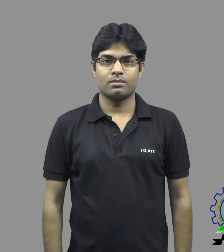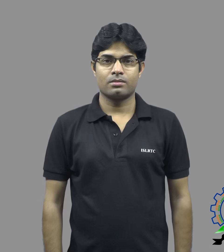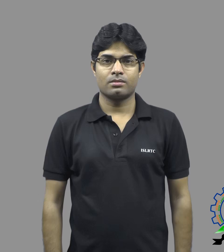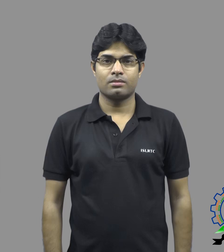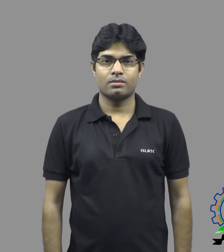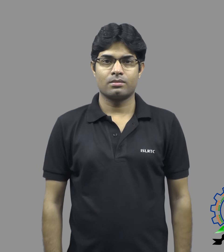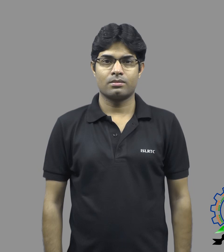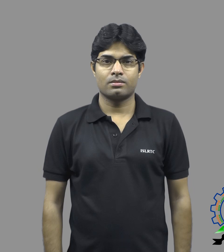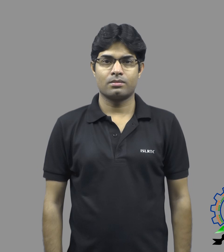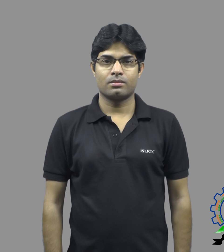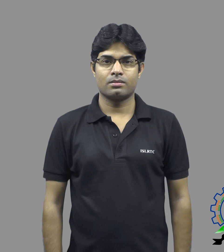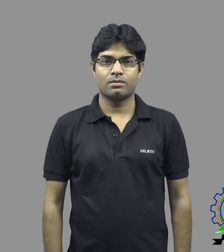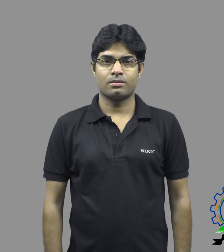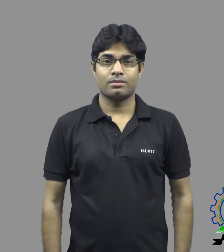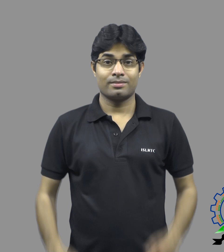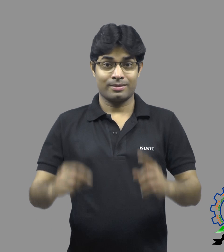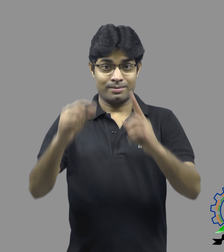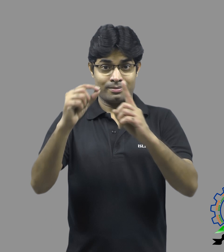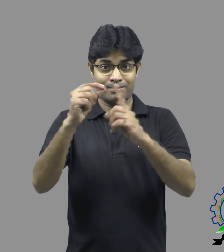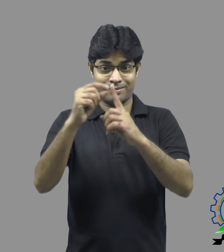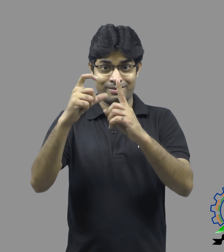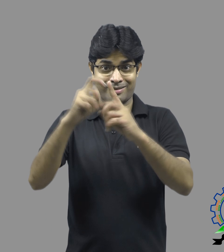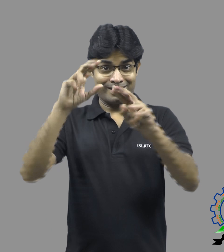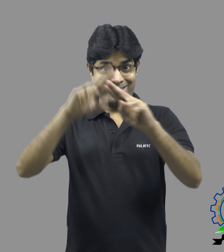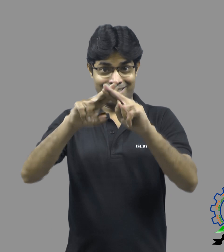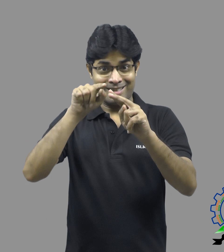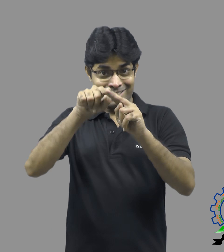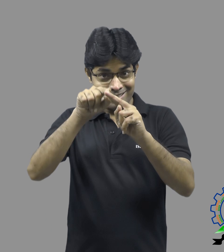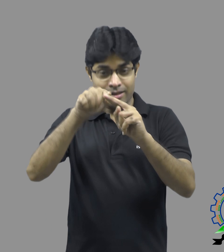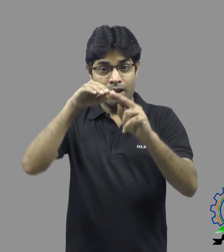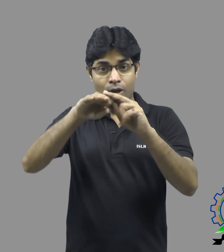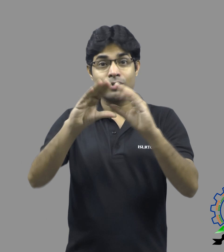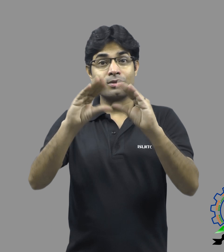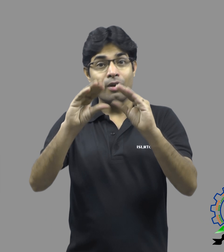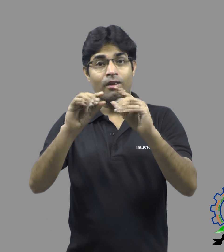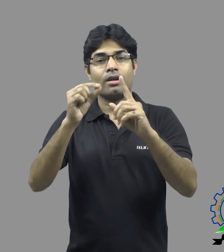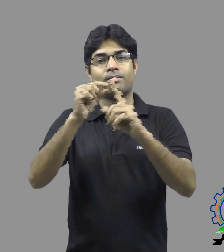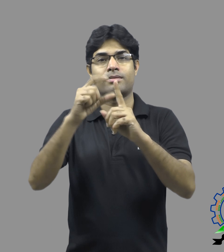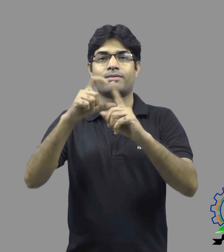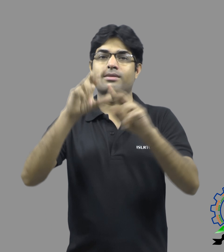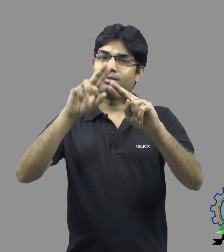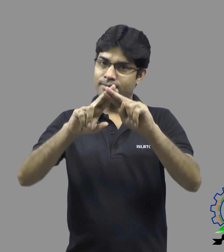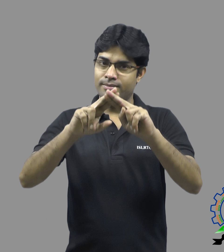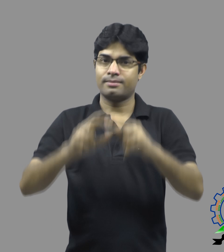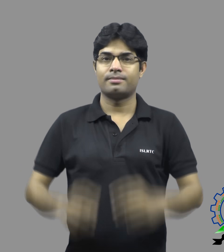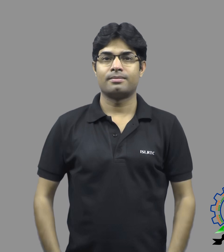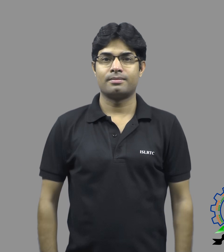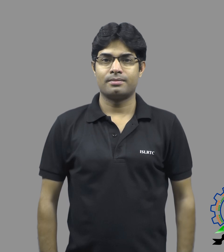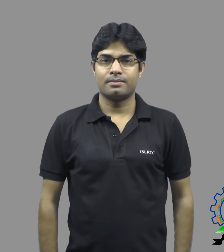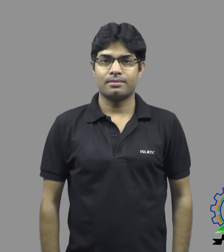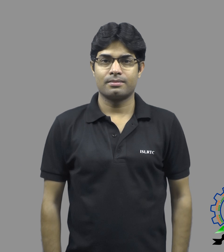Adobe Acrobat Reader